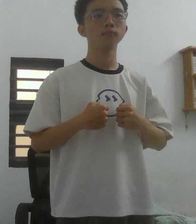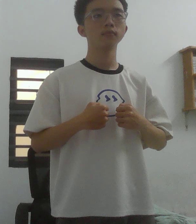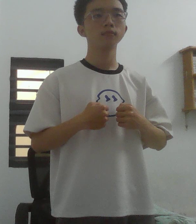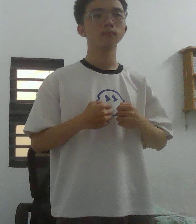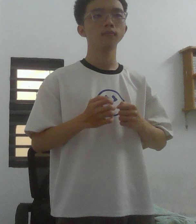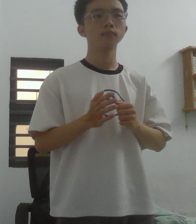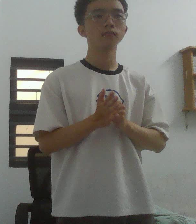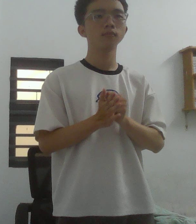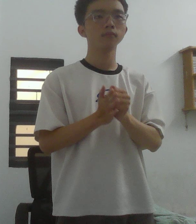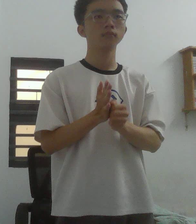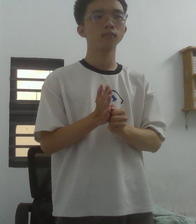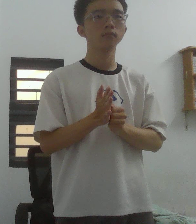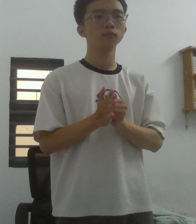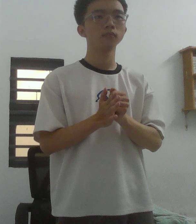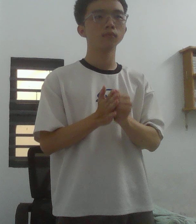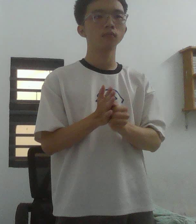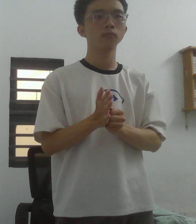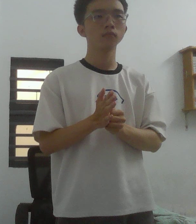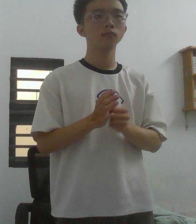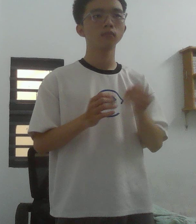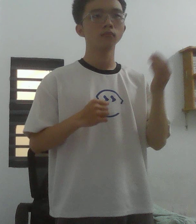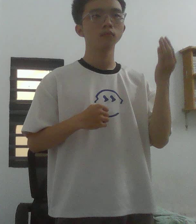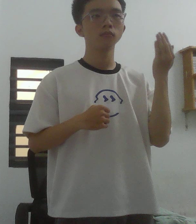thang truoc